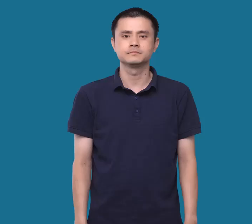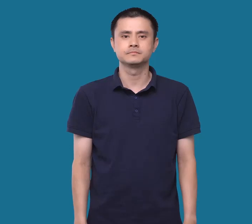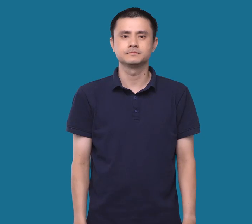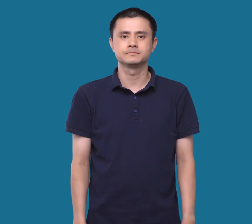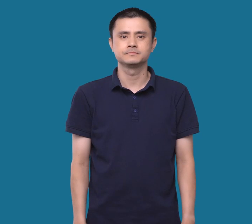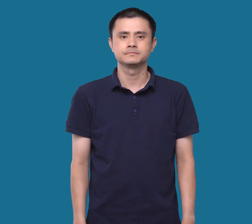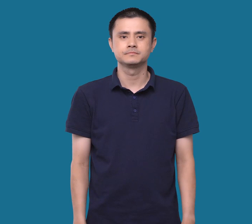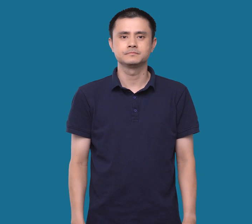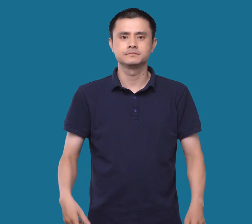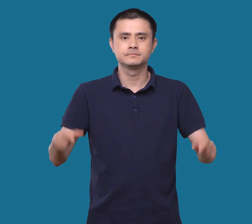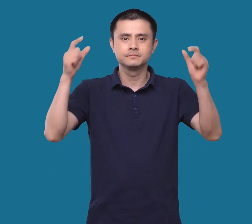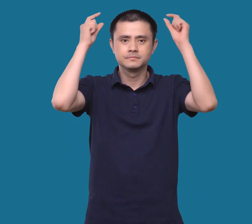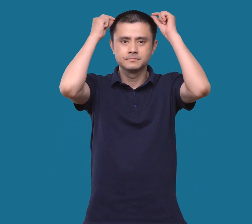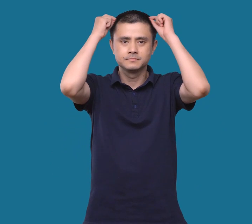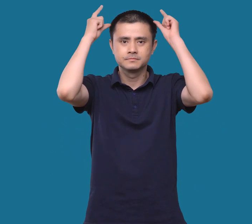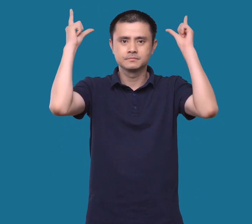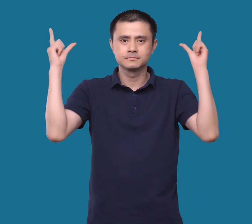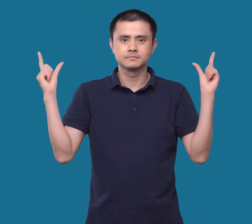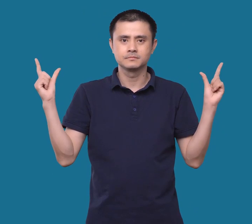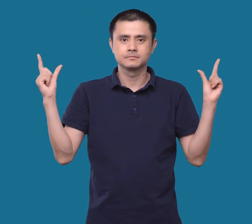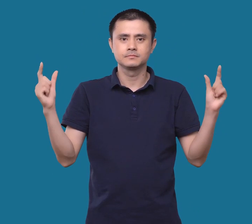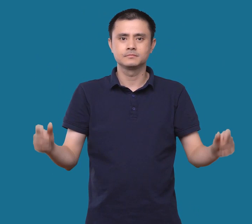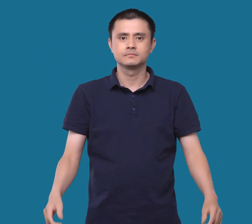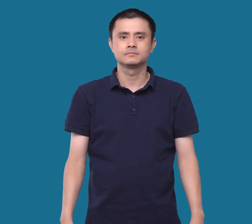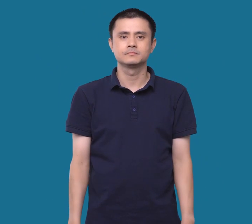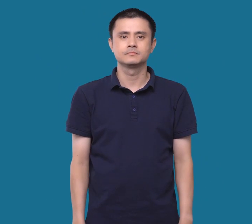Đông Timor (nước Đông Timor)